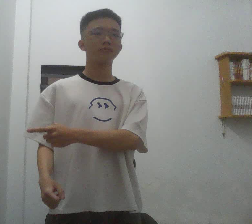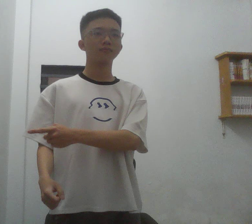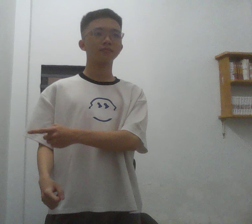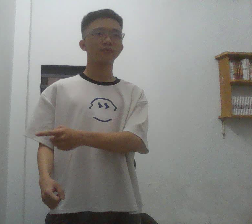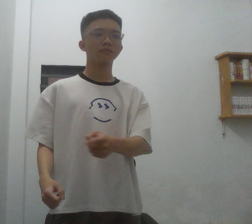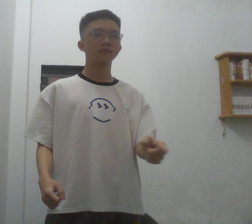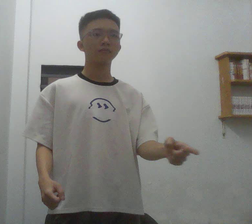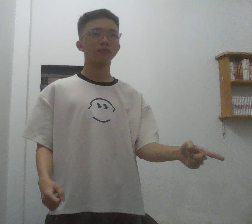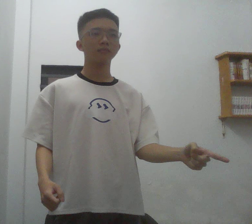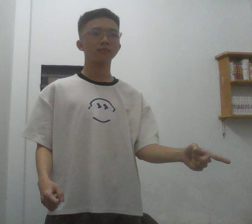cac ban